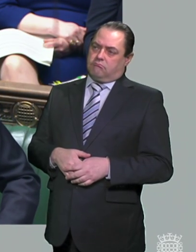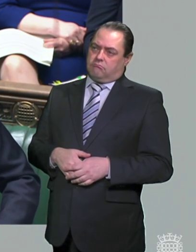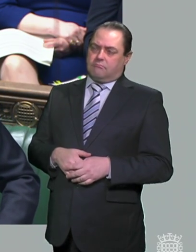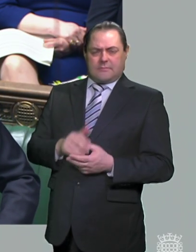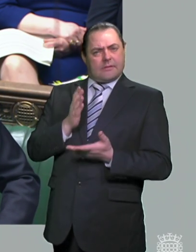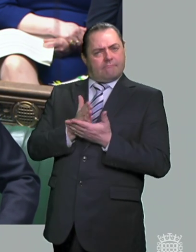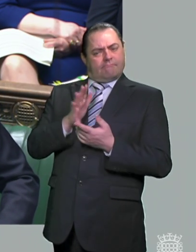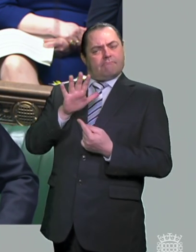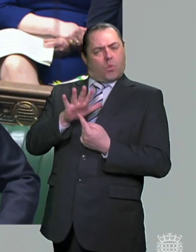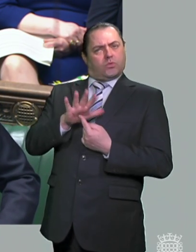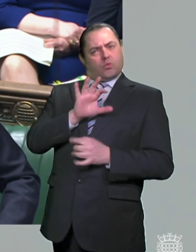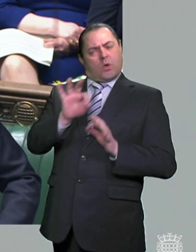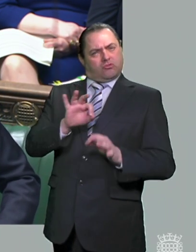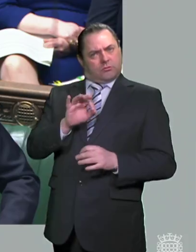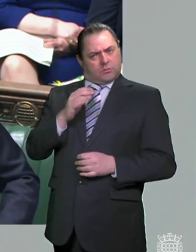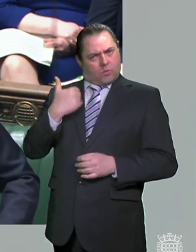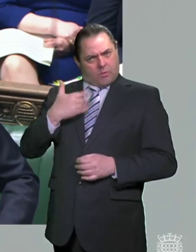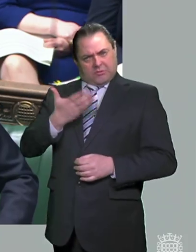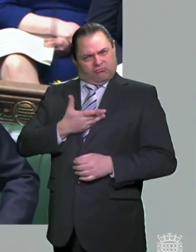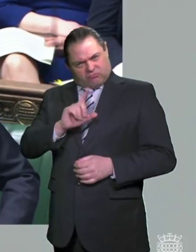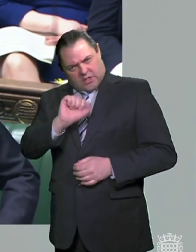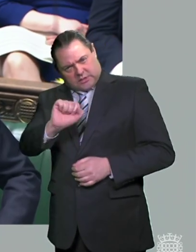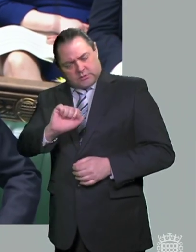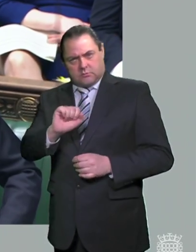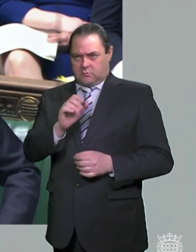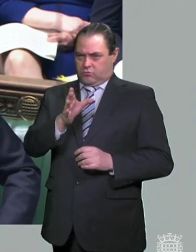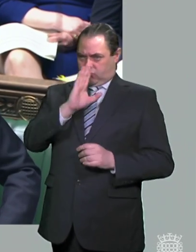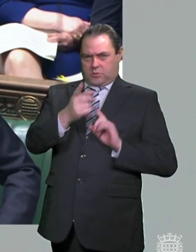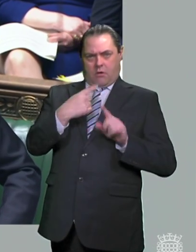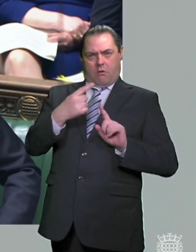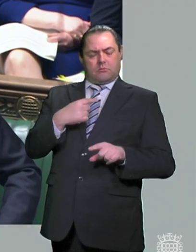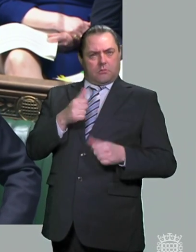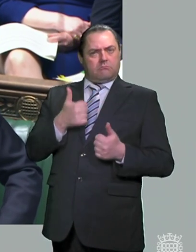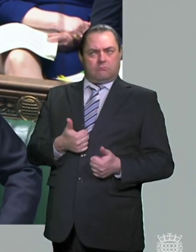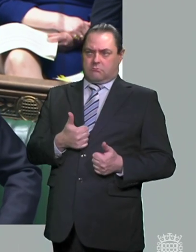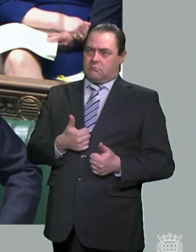These are important questions, and voters deserve to have clear and straightforward answers to them.